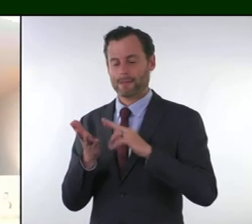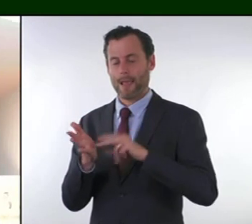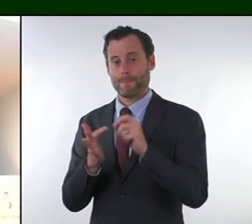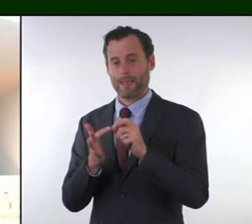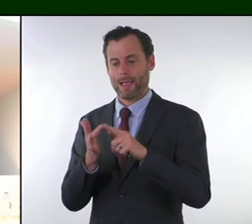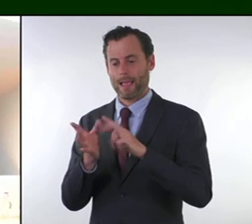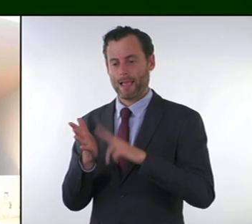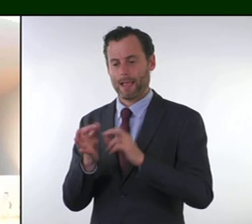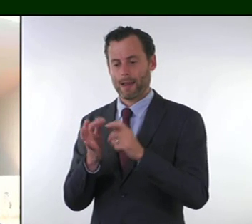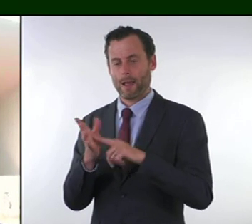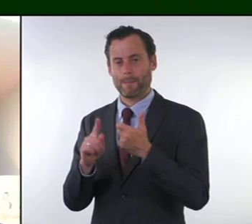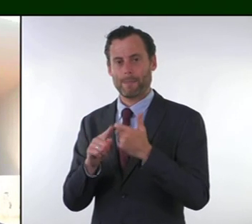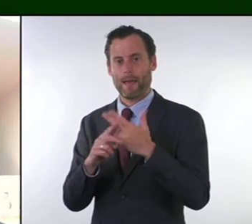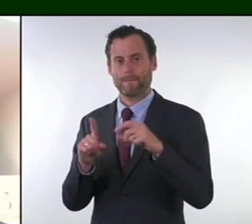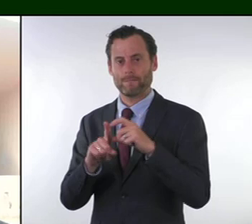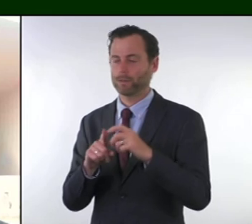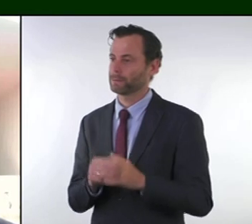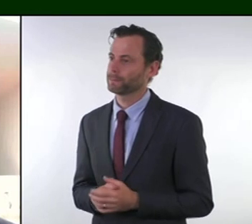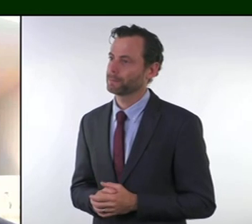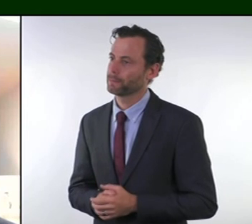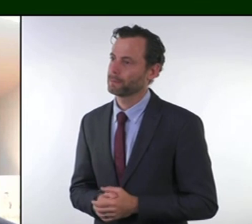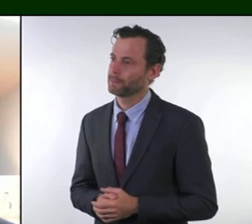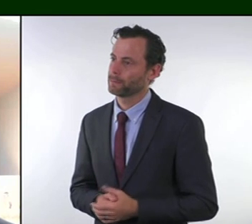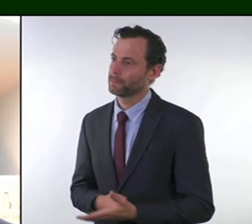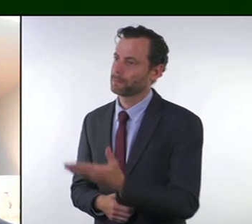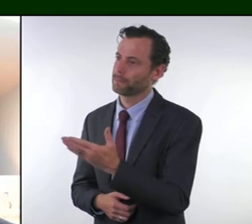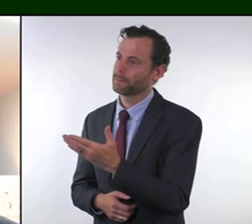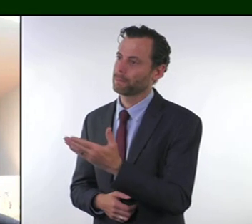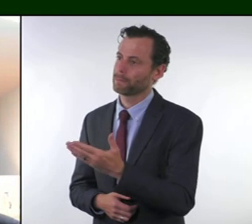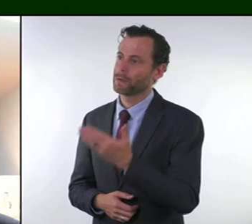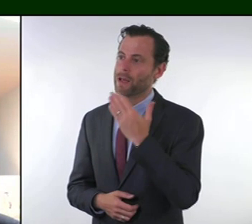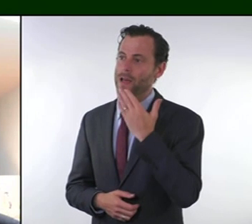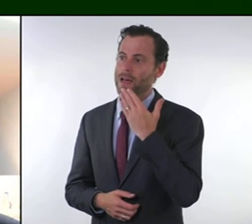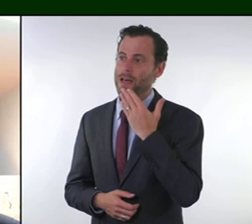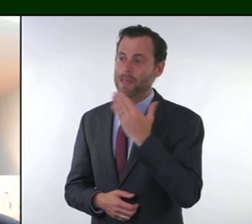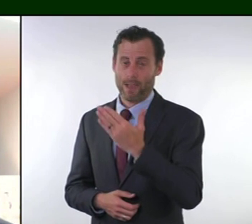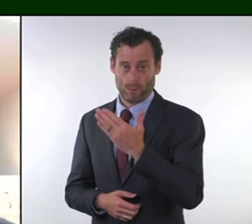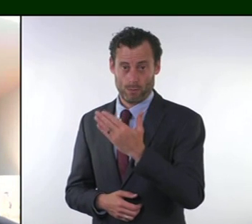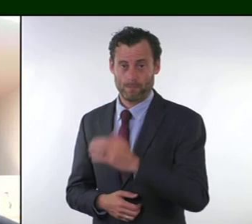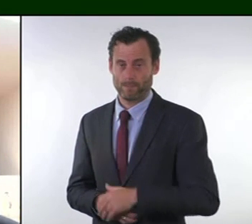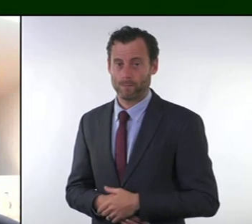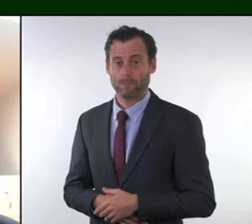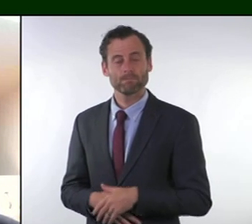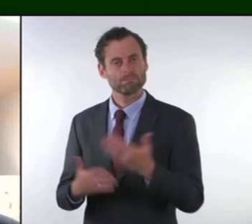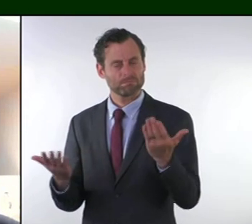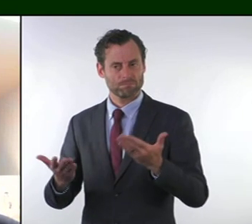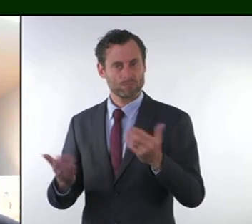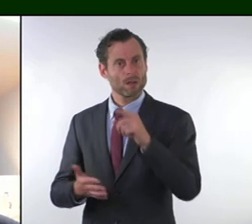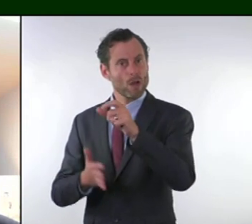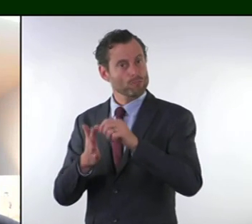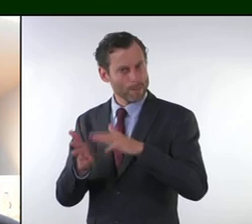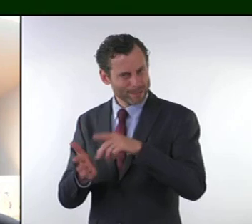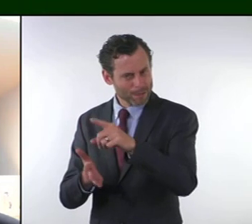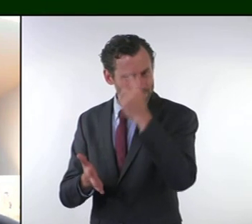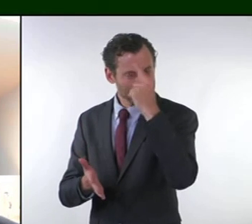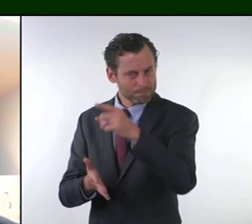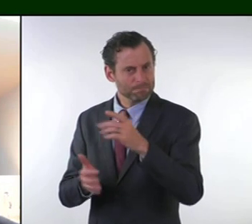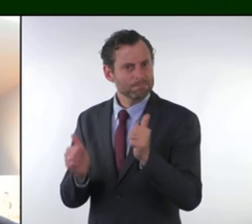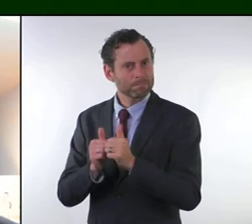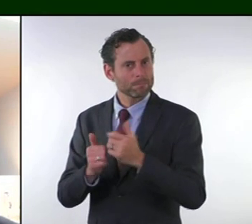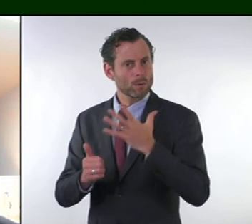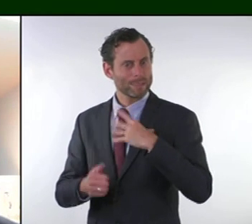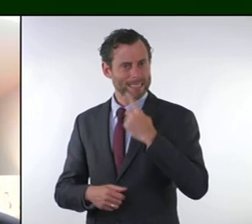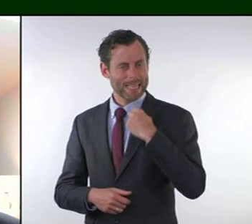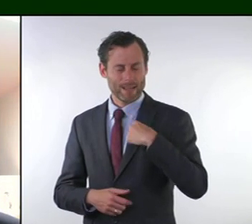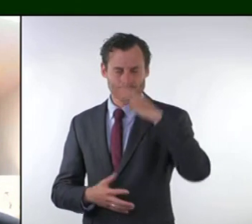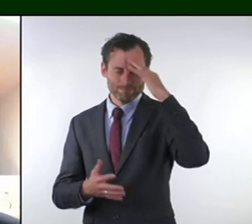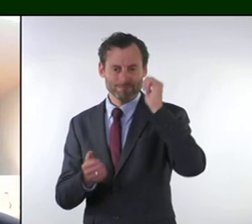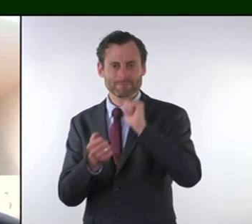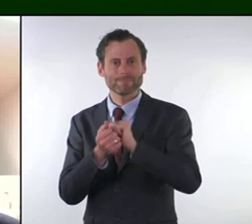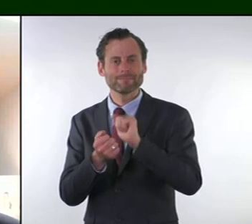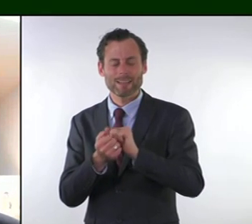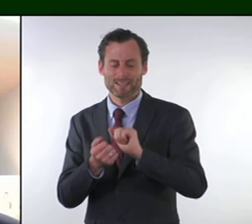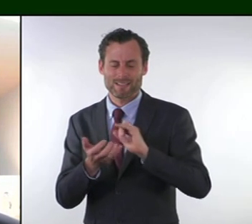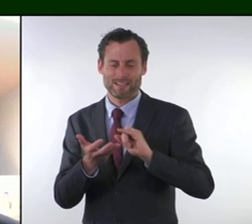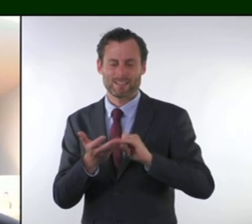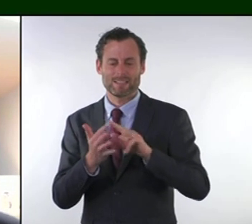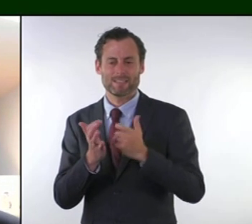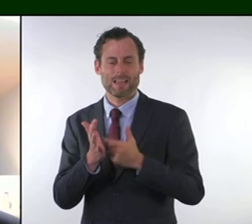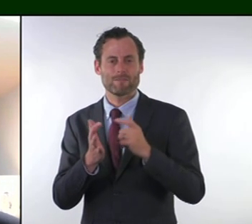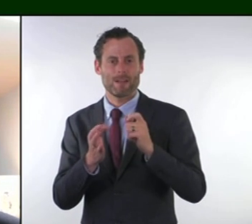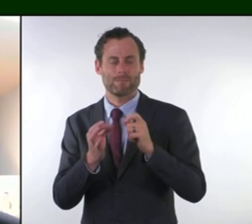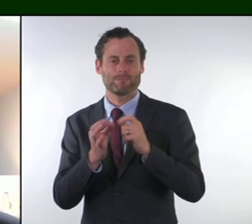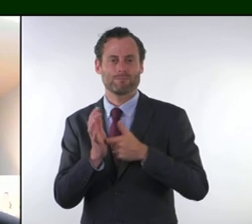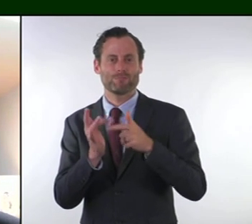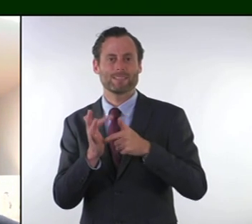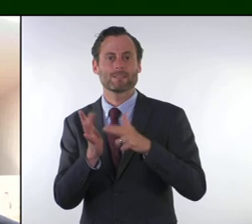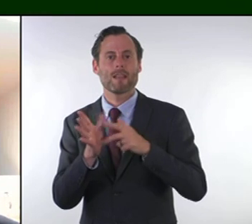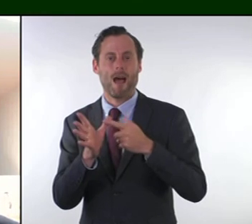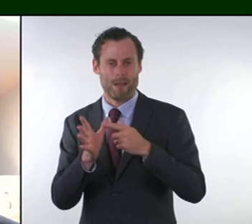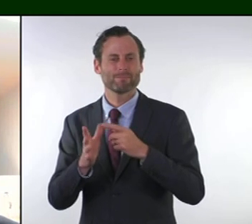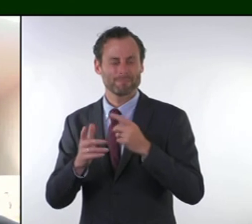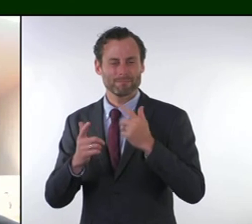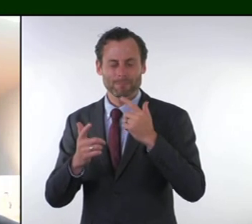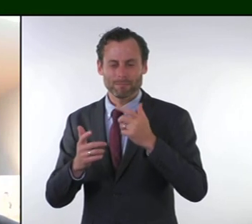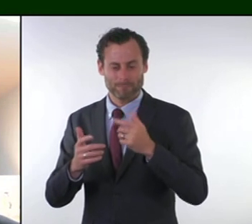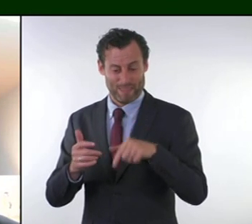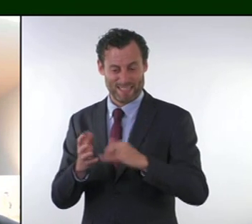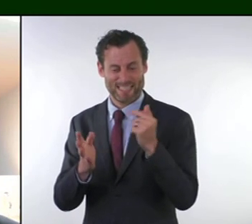I am sure that you, Mr Speaker, the Prime Minister and indeed the whole House will want to join me in marking Srebrenica memorial day, which takes place this Saturday, for the first time happening online.